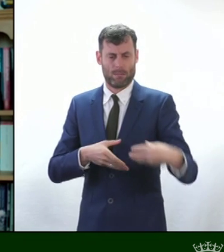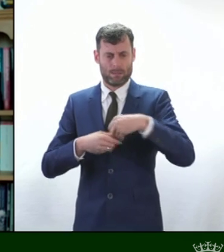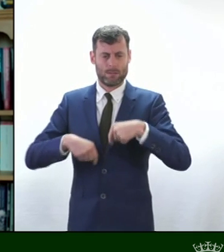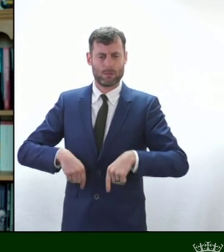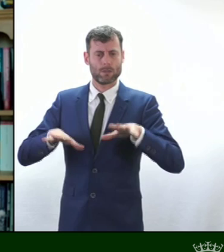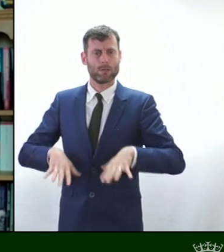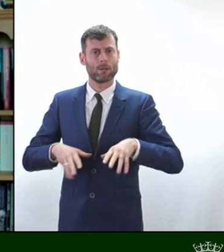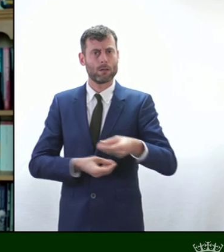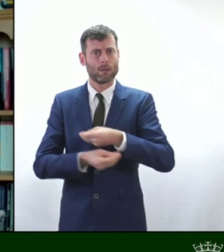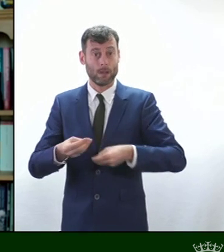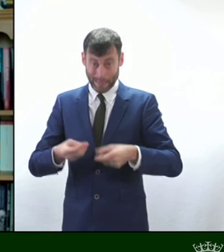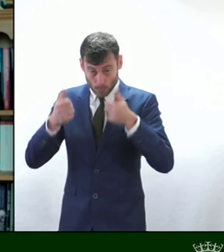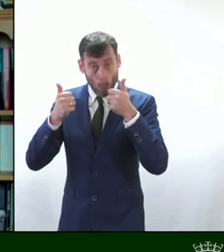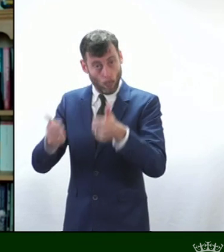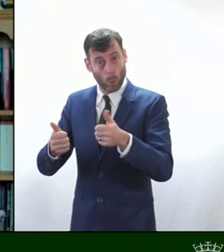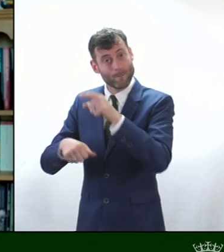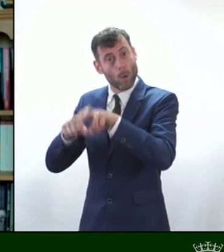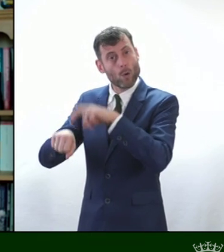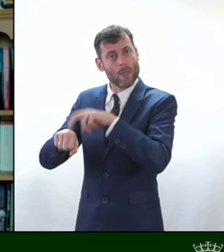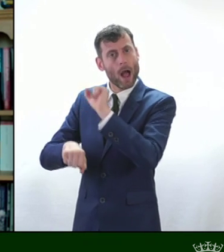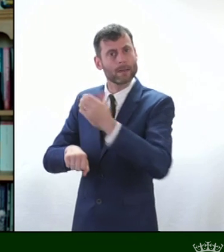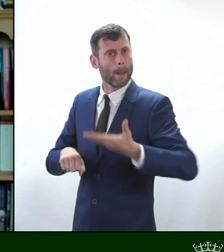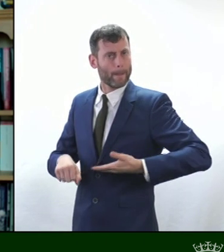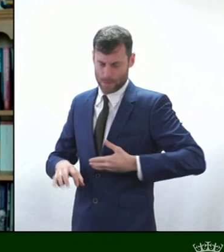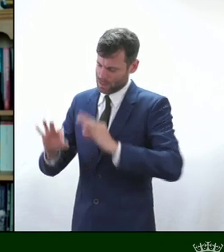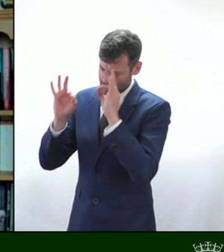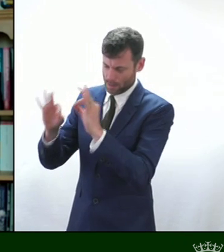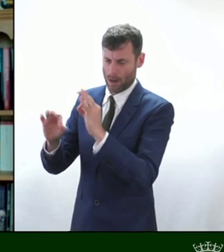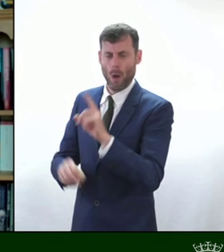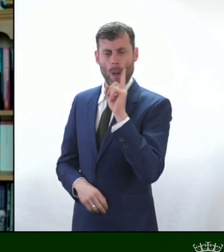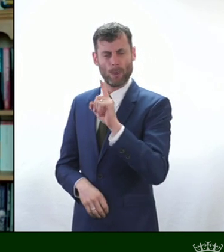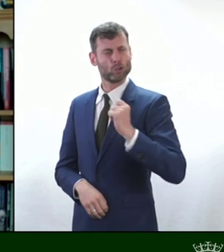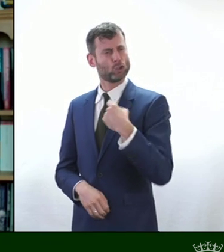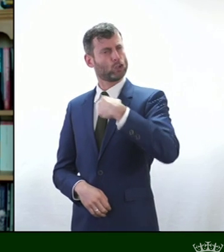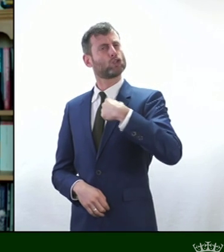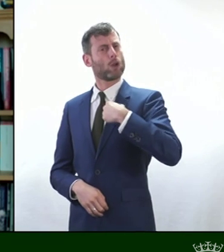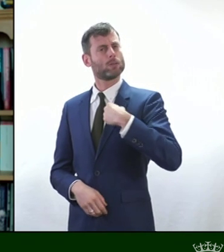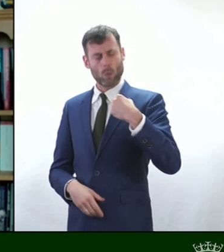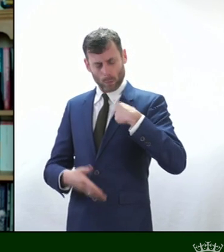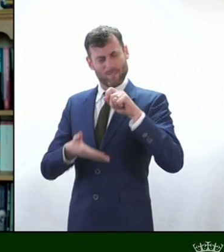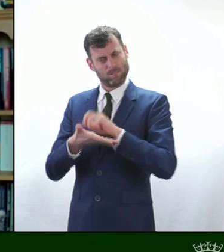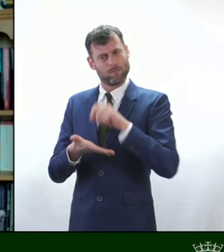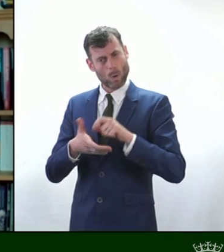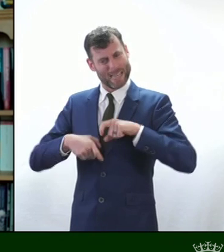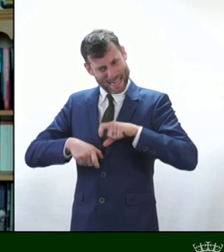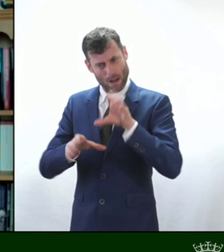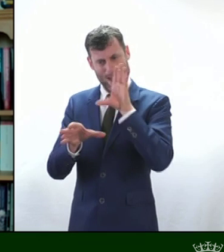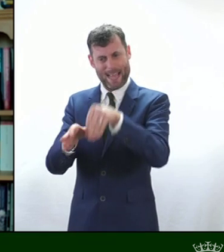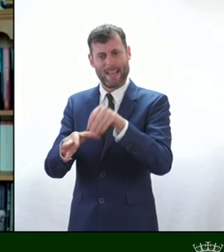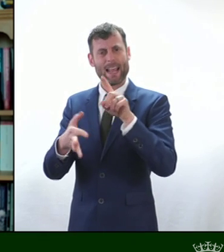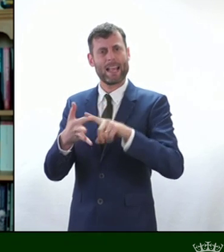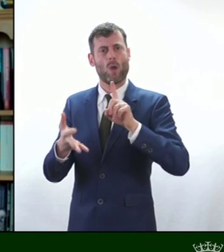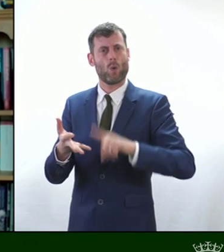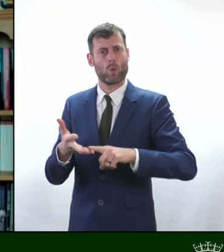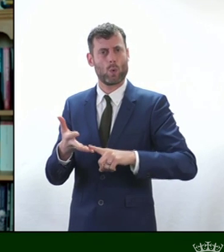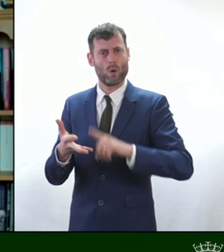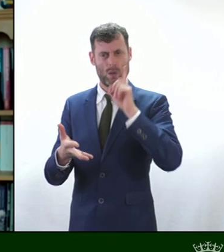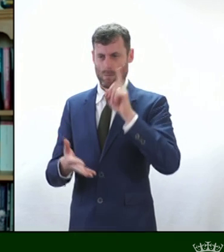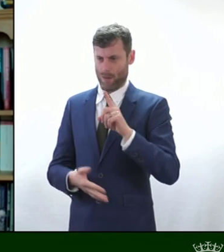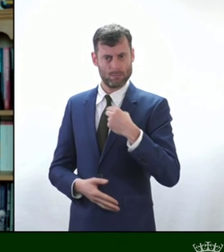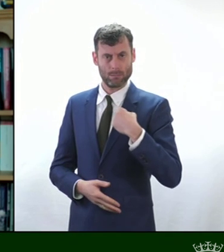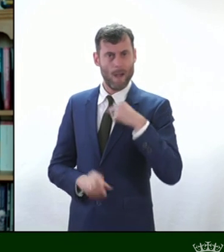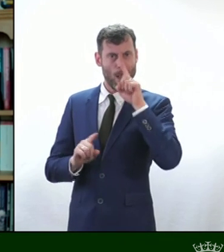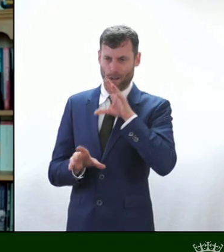This is great news for businesses in Northern Ireland, but it leaves Scotland, which also voted to remain, dealing with the hardest of Brexits.